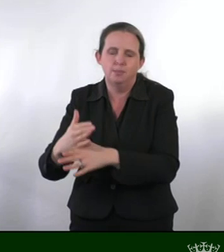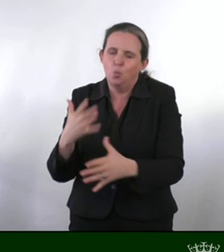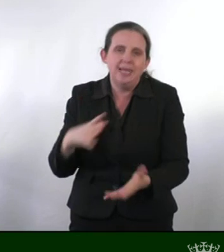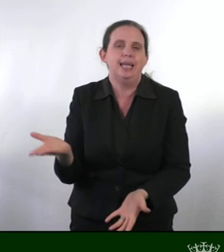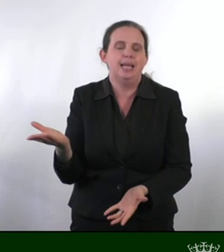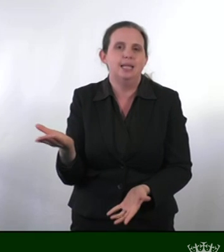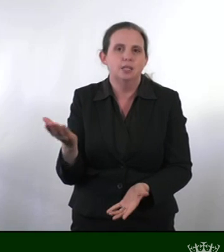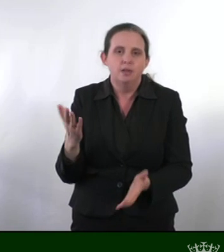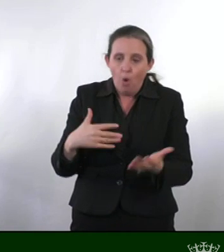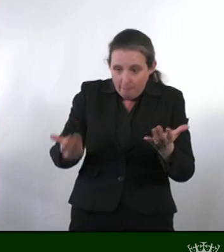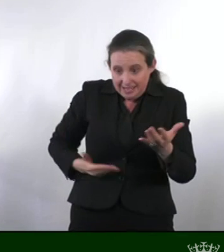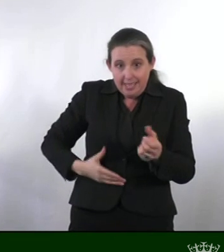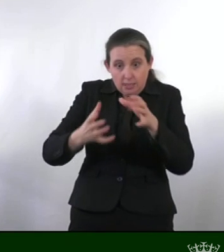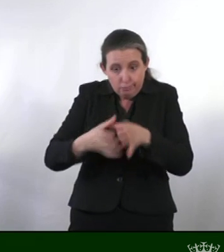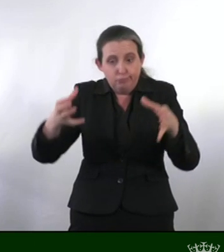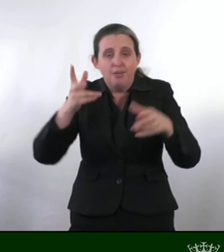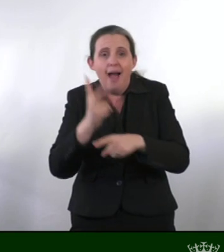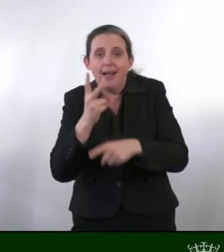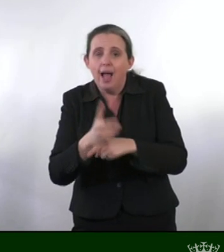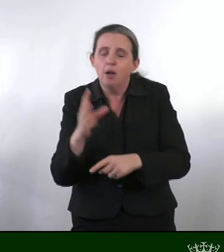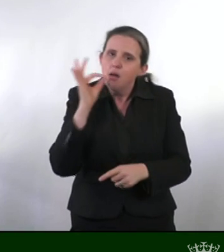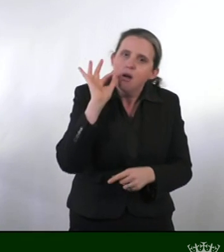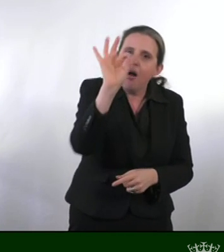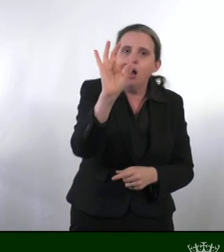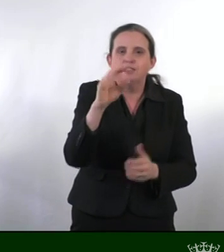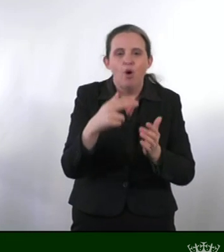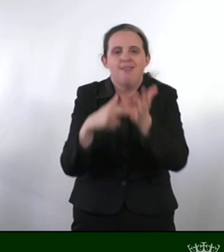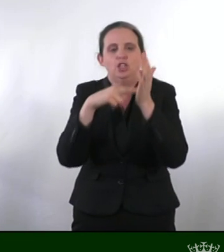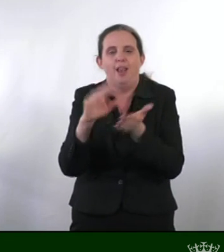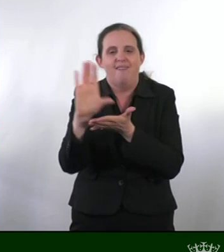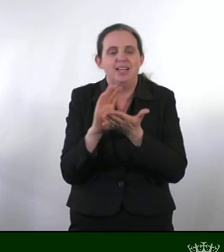To rebuild business, we called for a national investment bank.